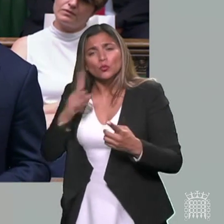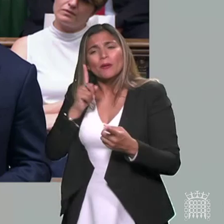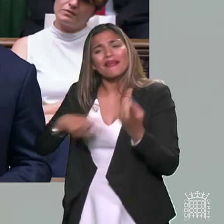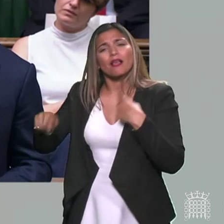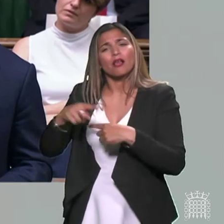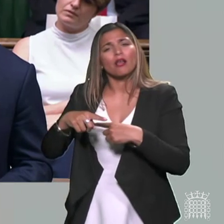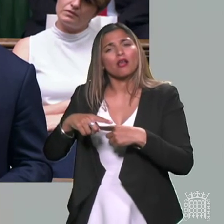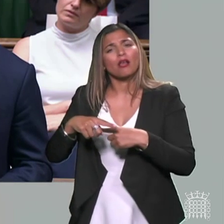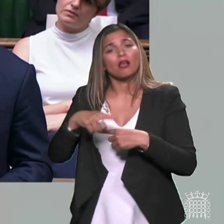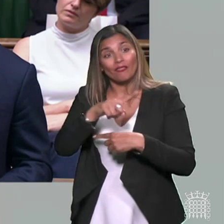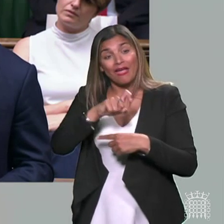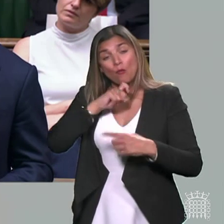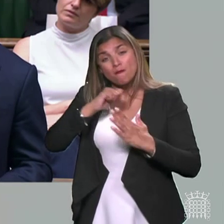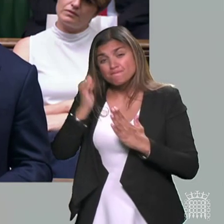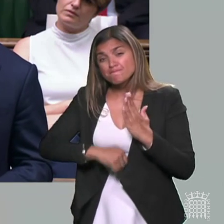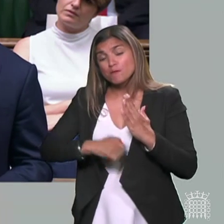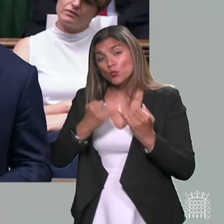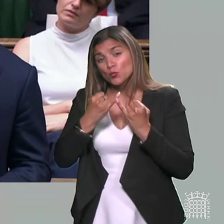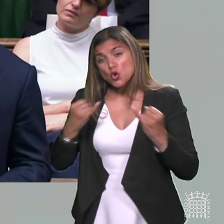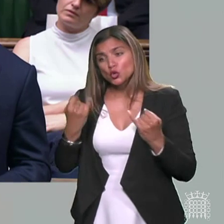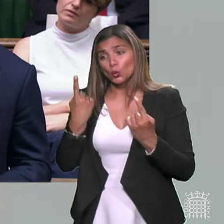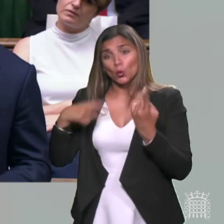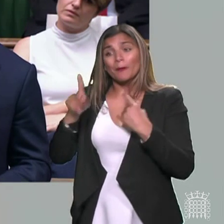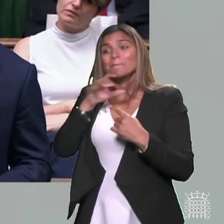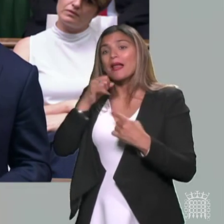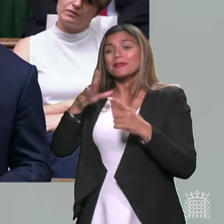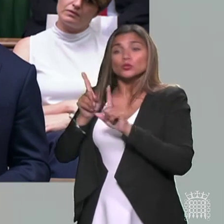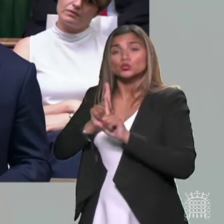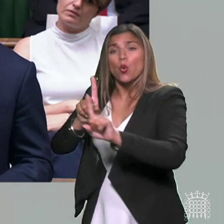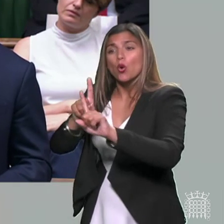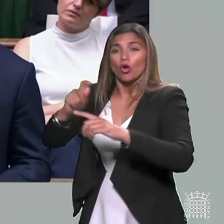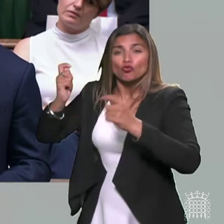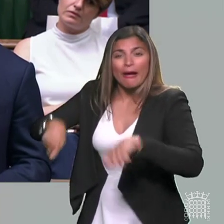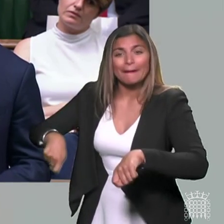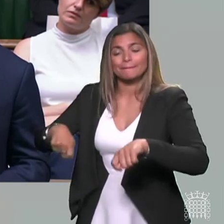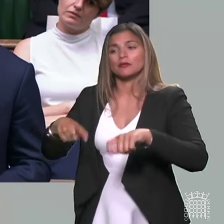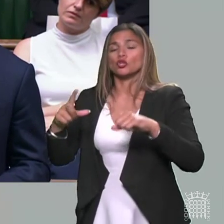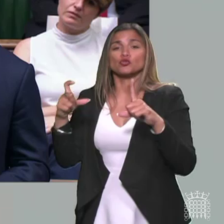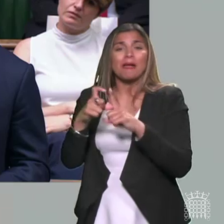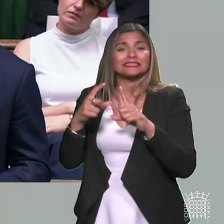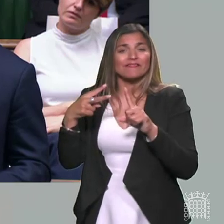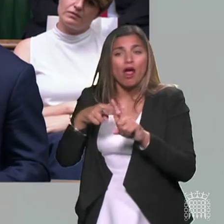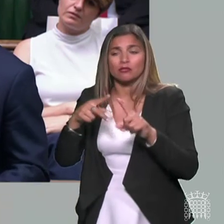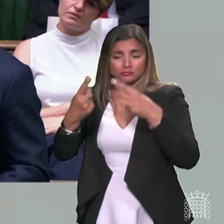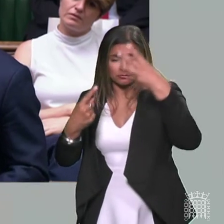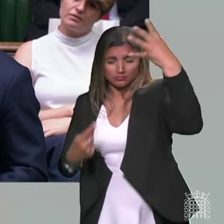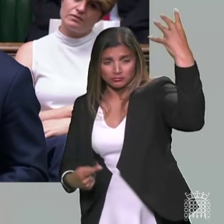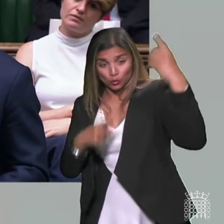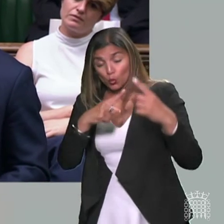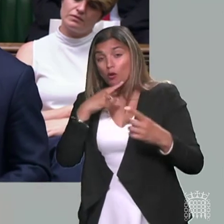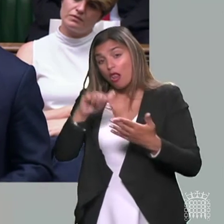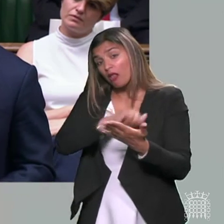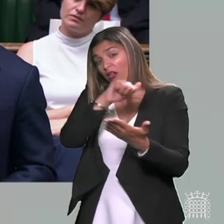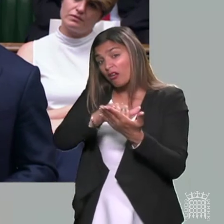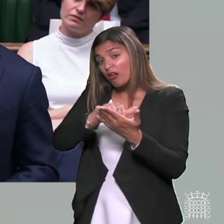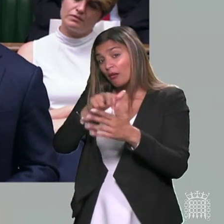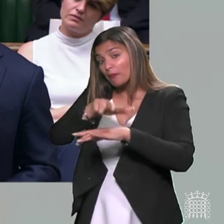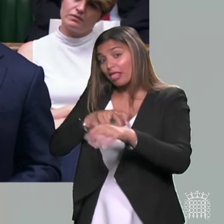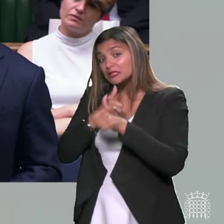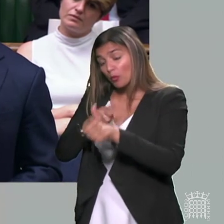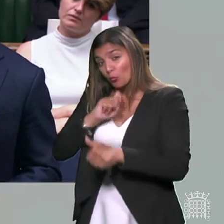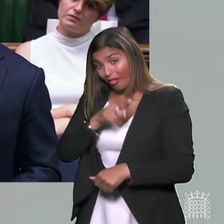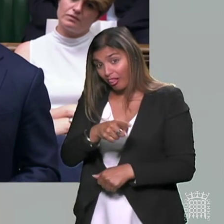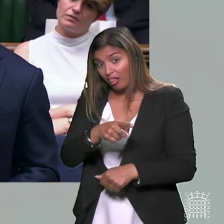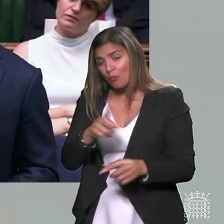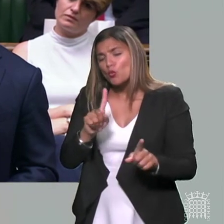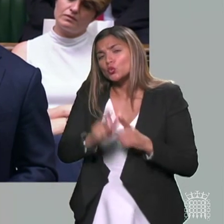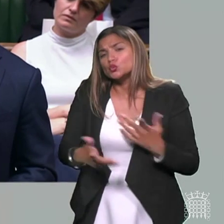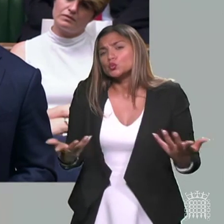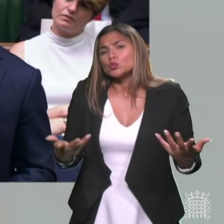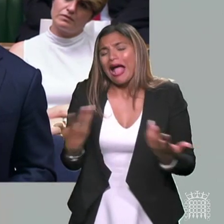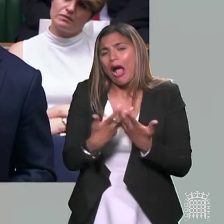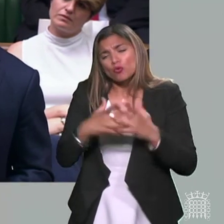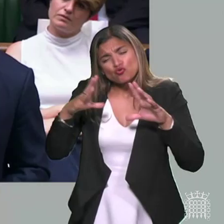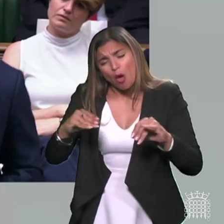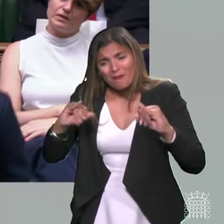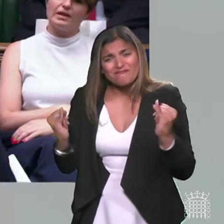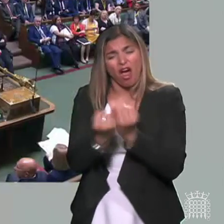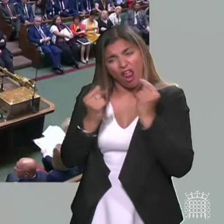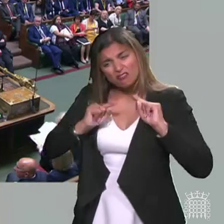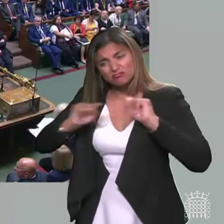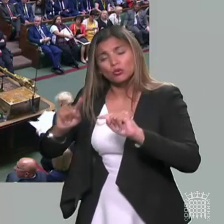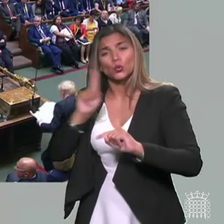Will they toughen sentences for rape, stalking and domestic violence and put in place proper police support to end the epidemic of violence in this country against women and girls?